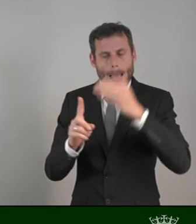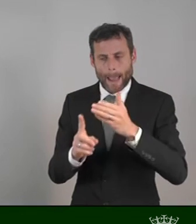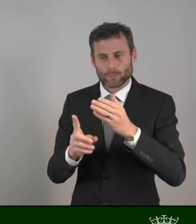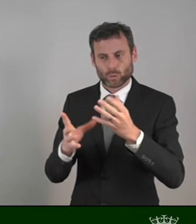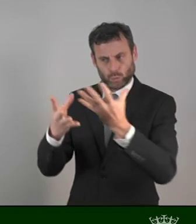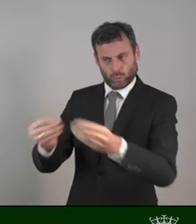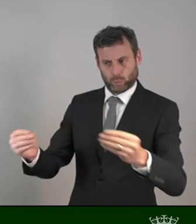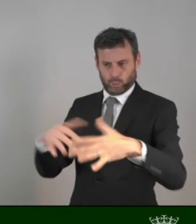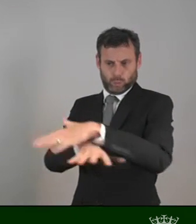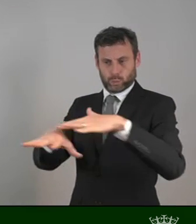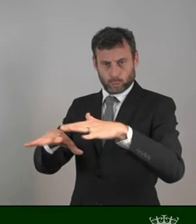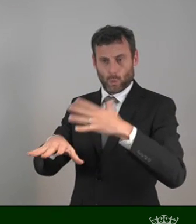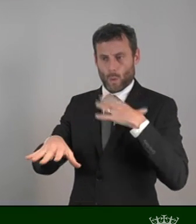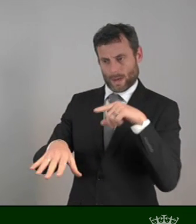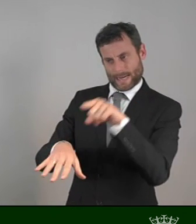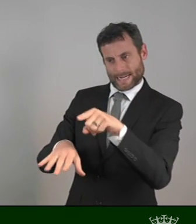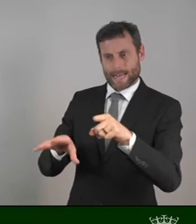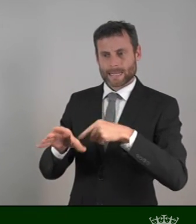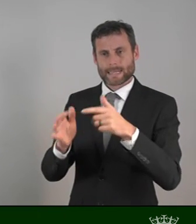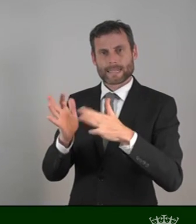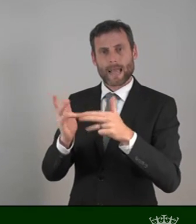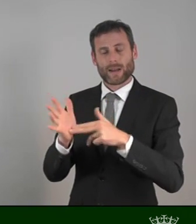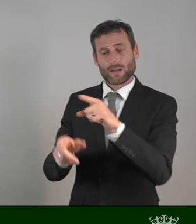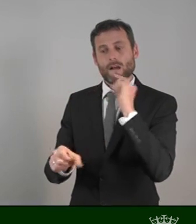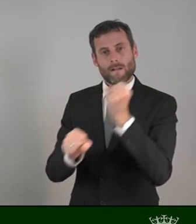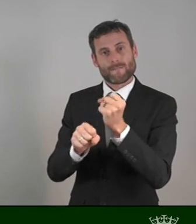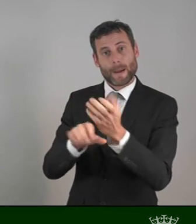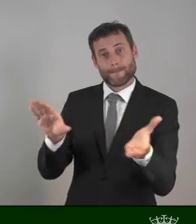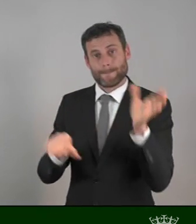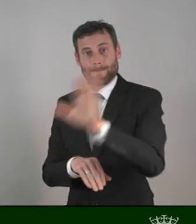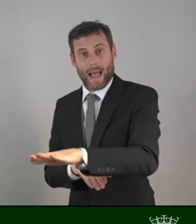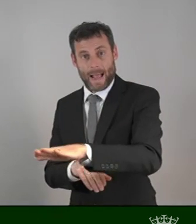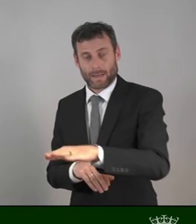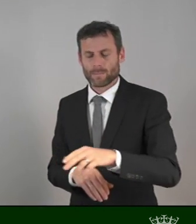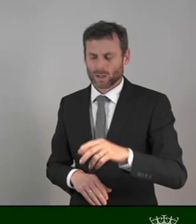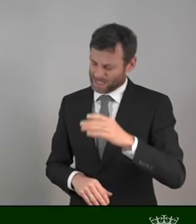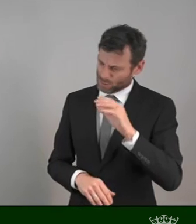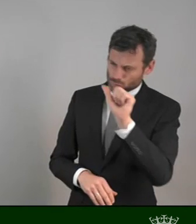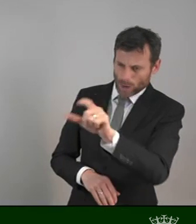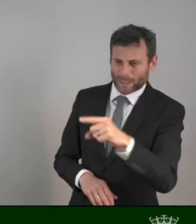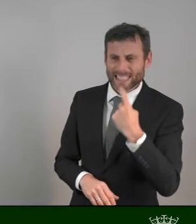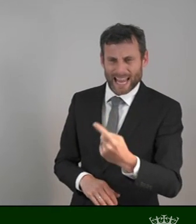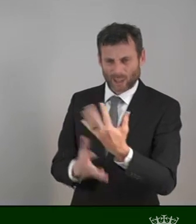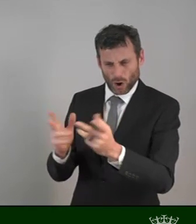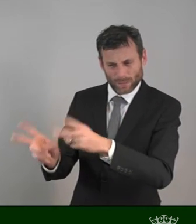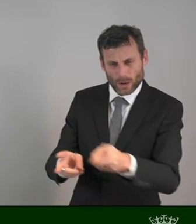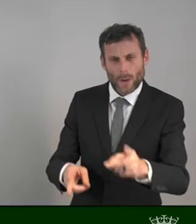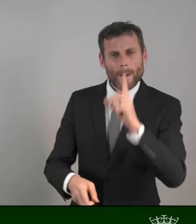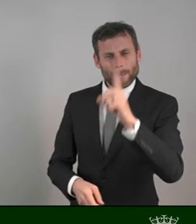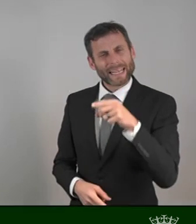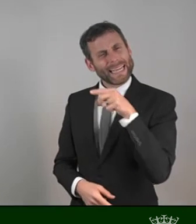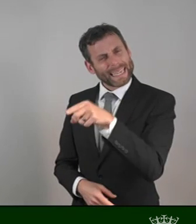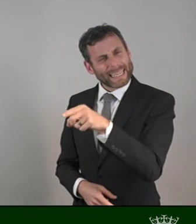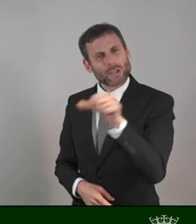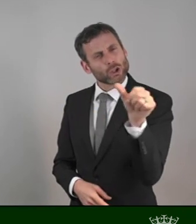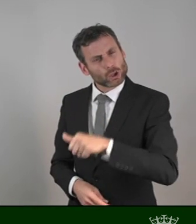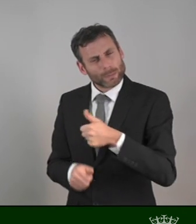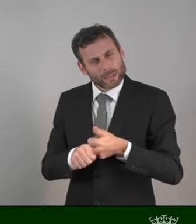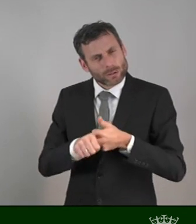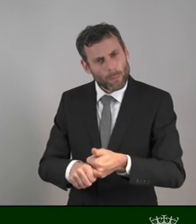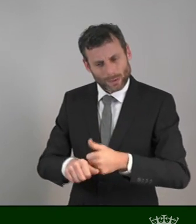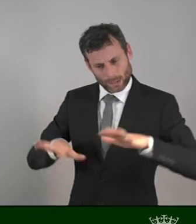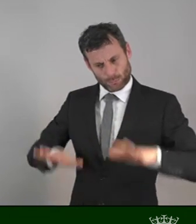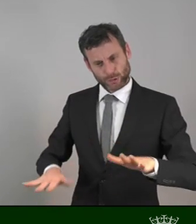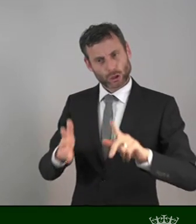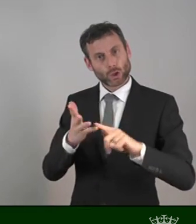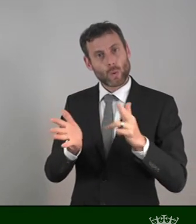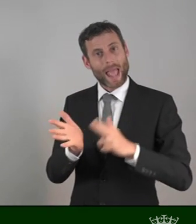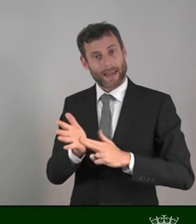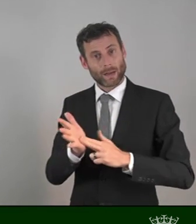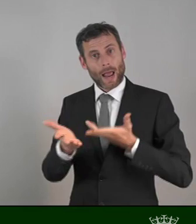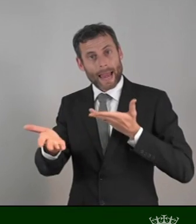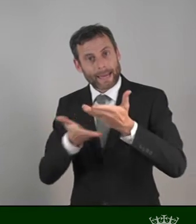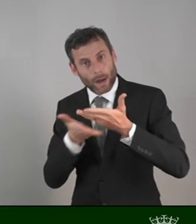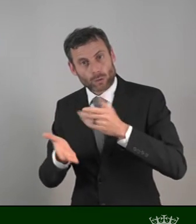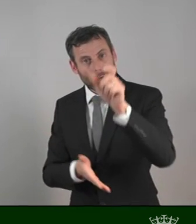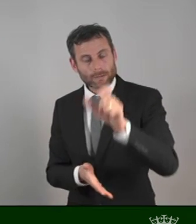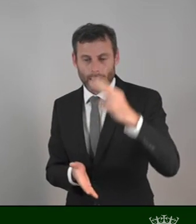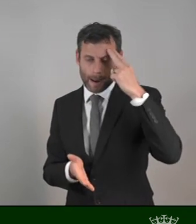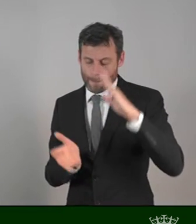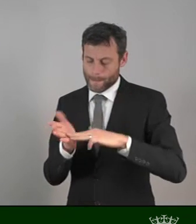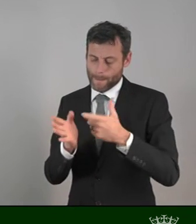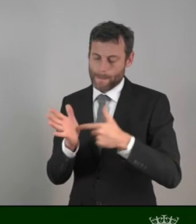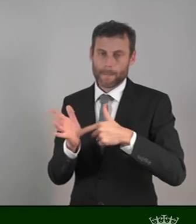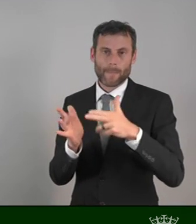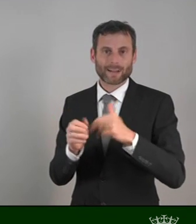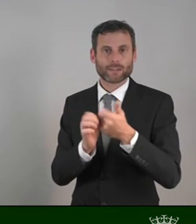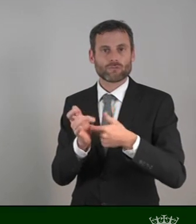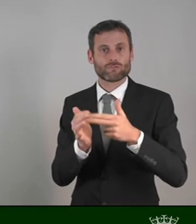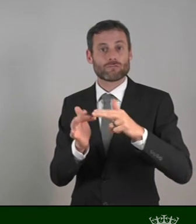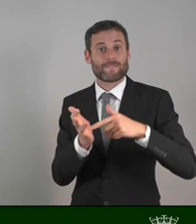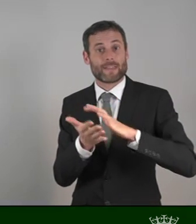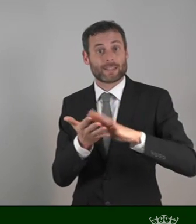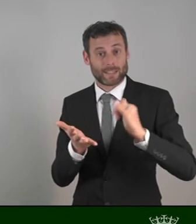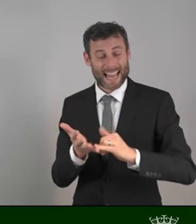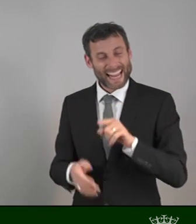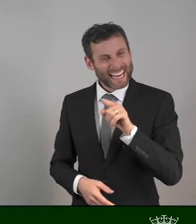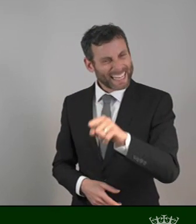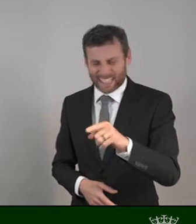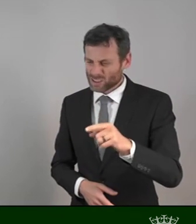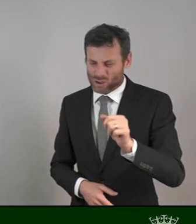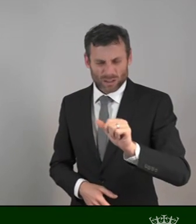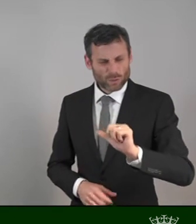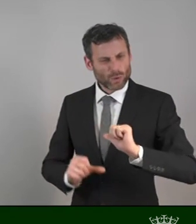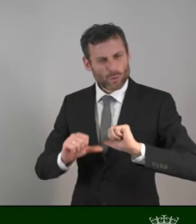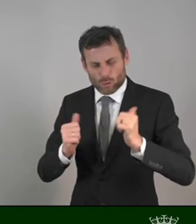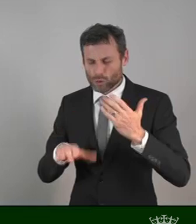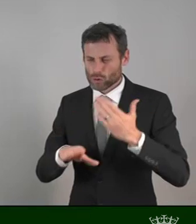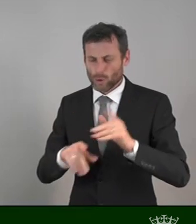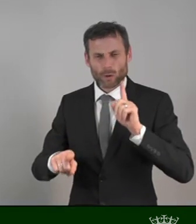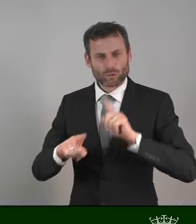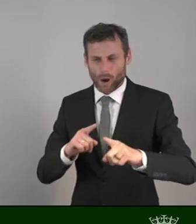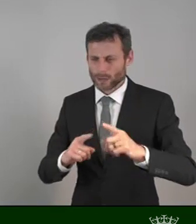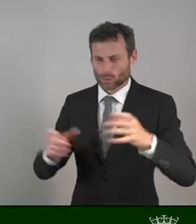He is completely correct that the crisis in Yemen continues, and that it is a tragedy for the people of Yemen, but what he should be doing is supporting the activity of the British UN negotiator, Martin Griffiths, who is doing a fantastic job in trying to bring the sides together and to get a peaceful solution led by Yemenis.